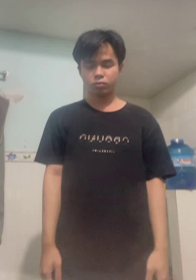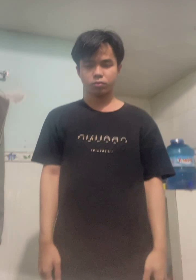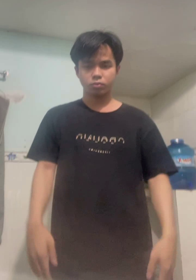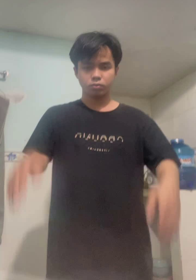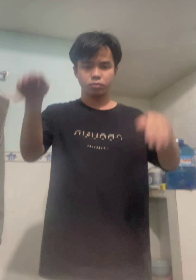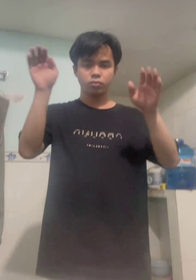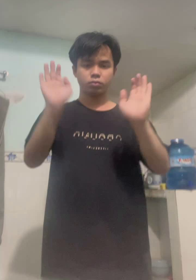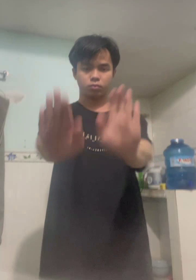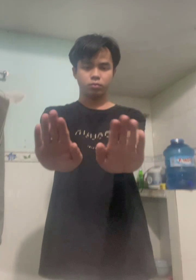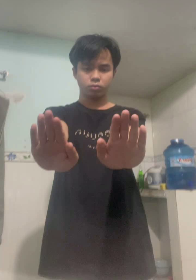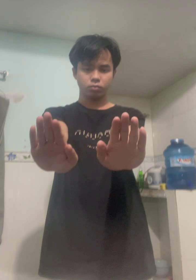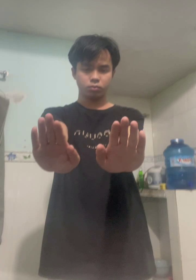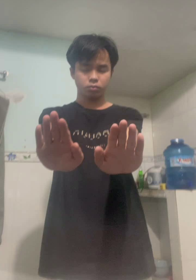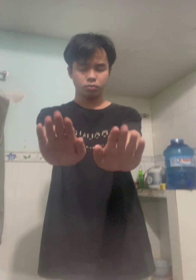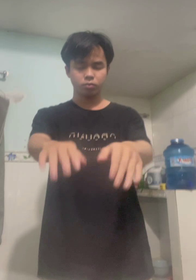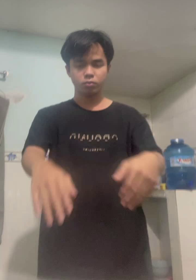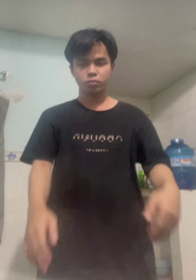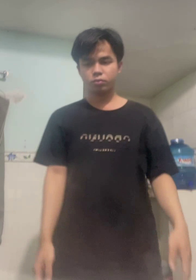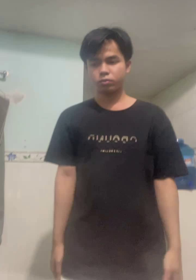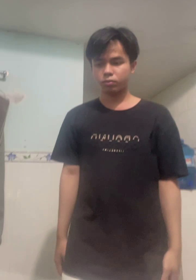dung lai